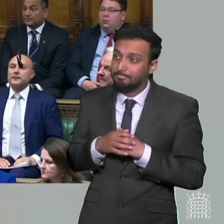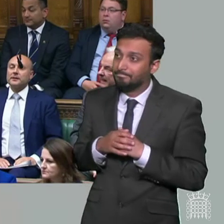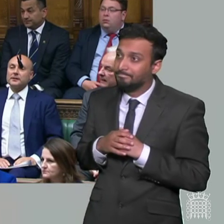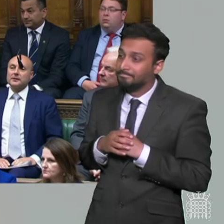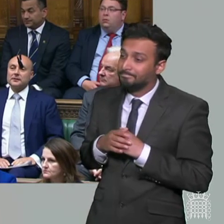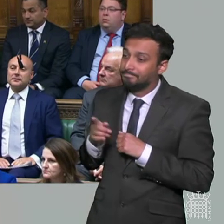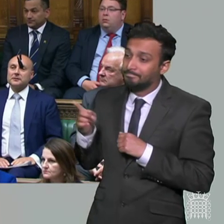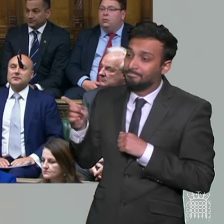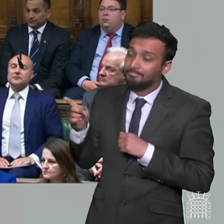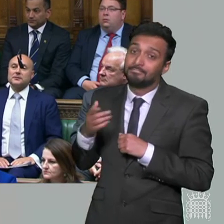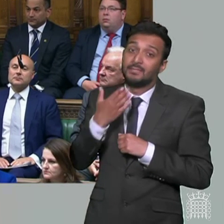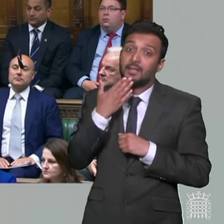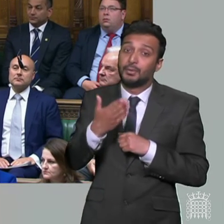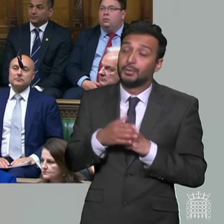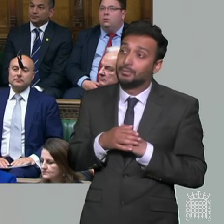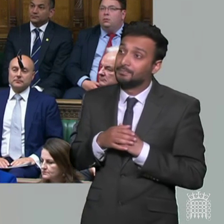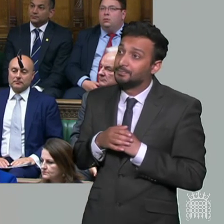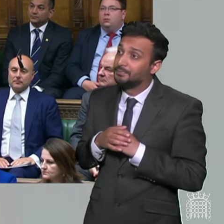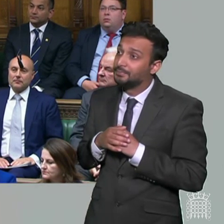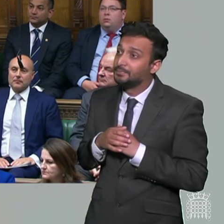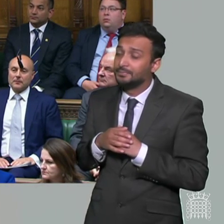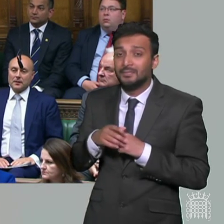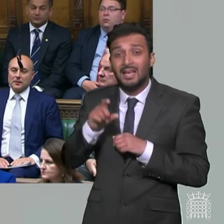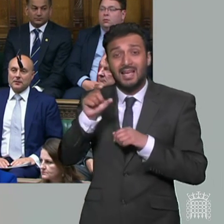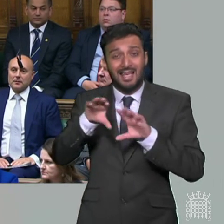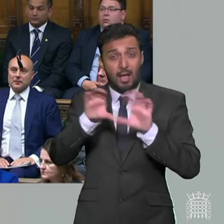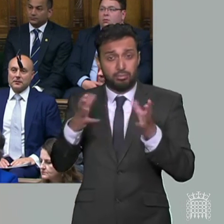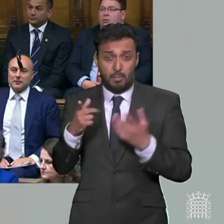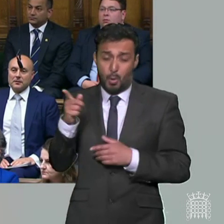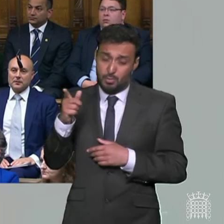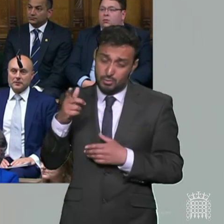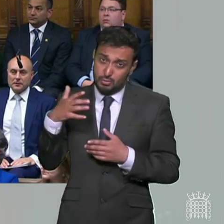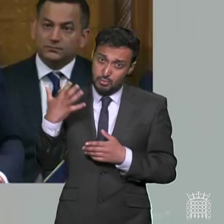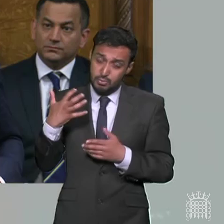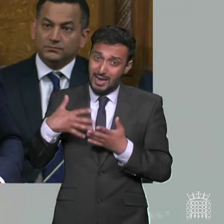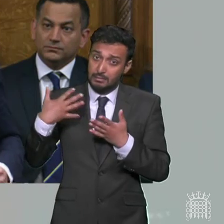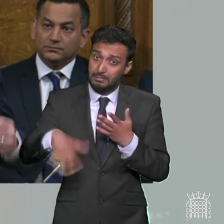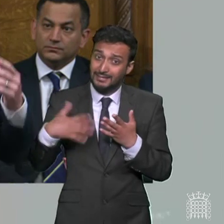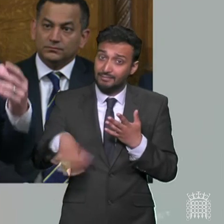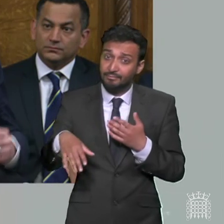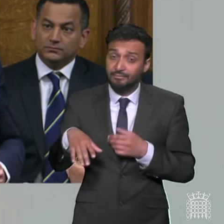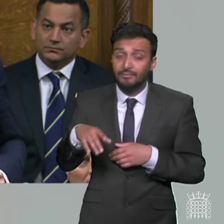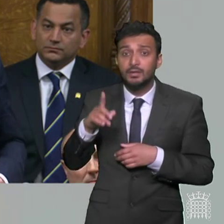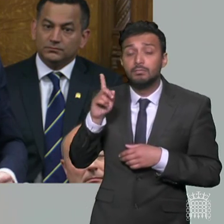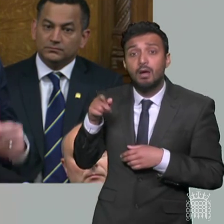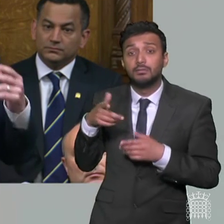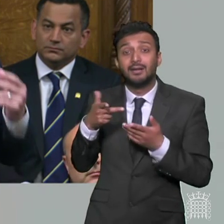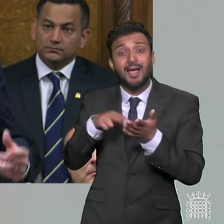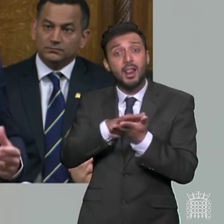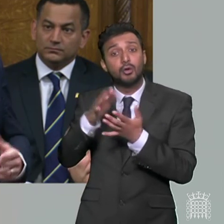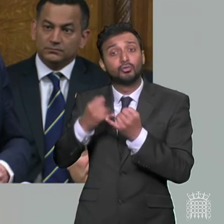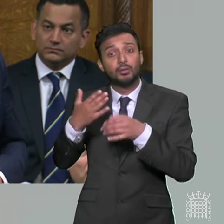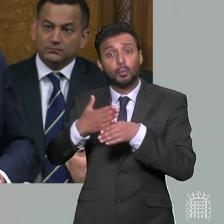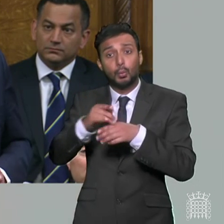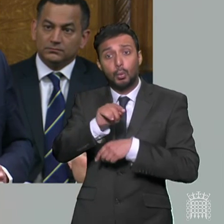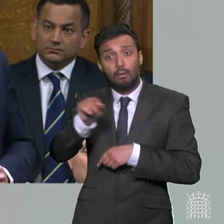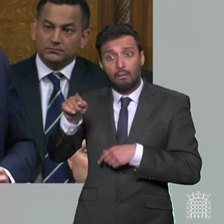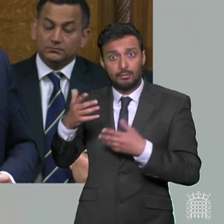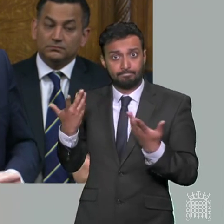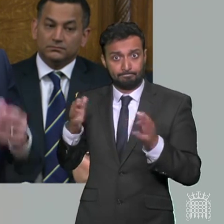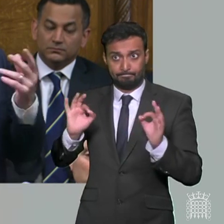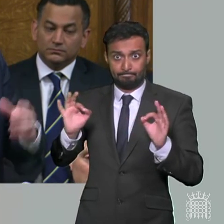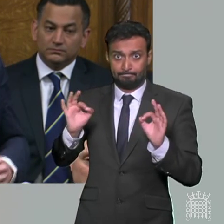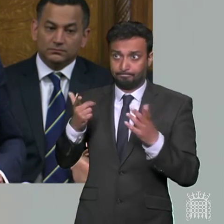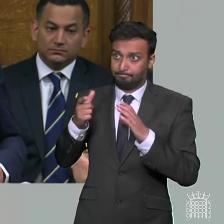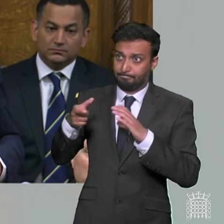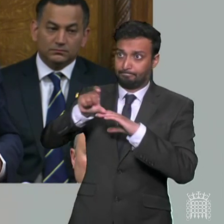Cambridge is one of the most expensive places in the country to live, but unlike many cheaper places, NHS workers in the city get no high cost of living supplement.